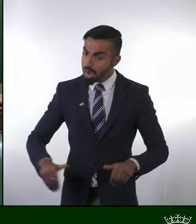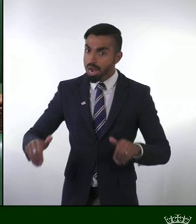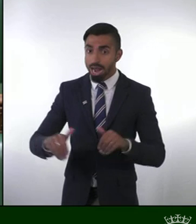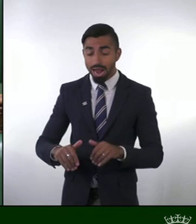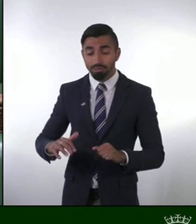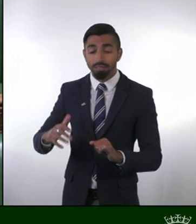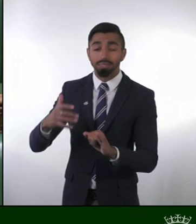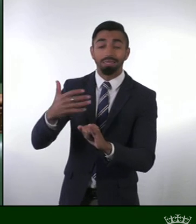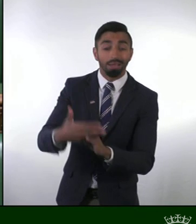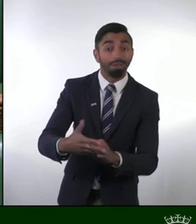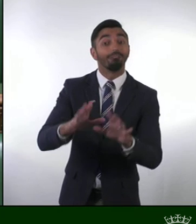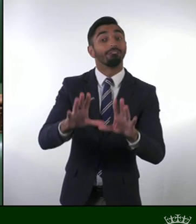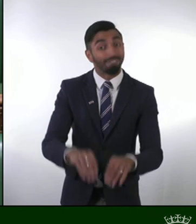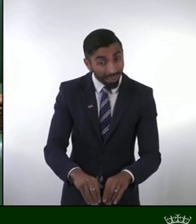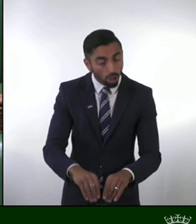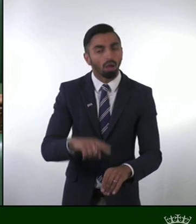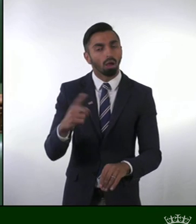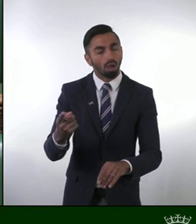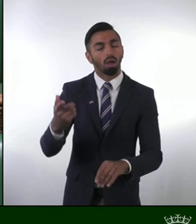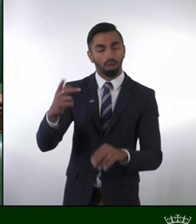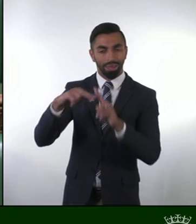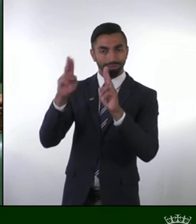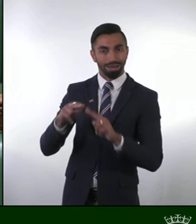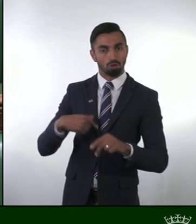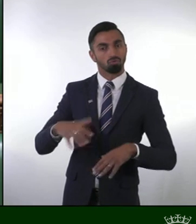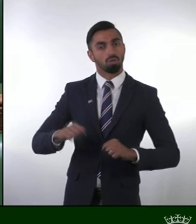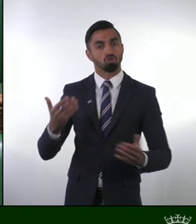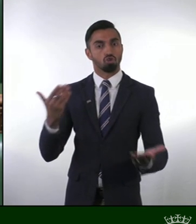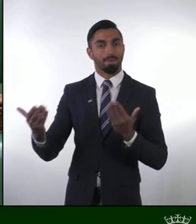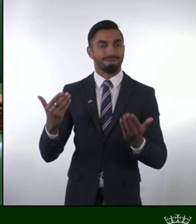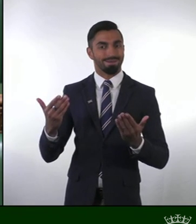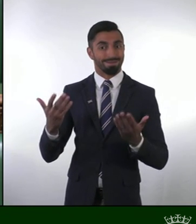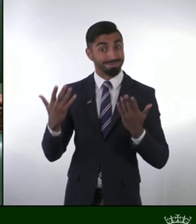I simply must repeat that point to him.